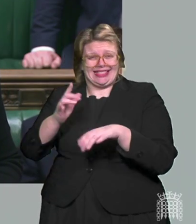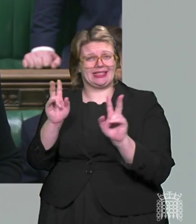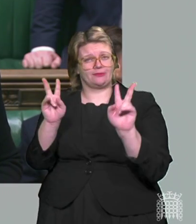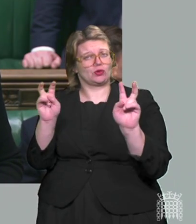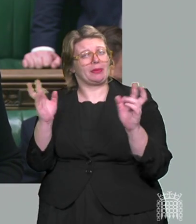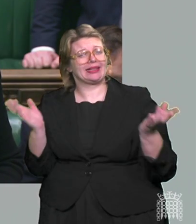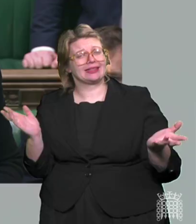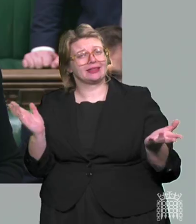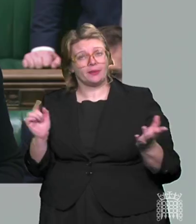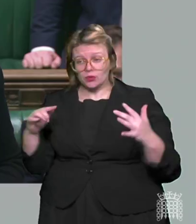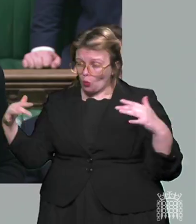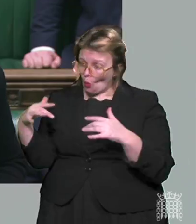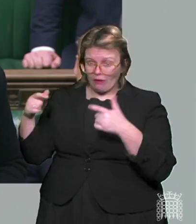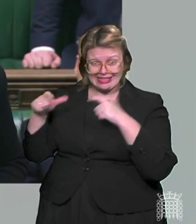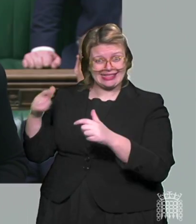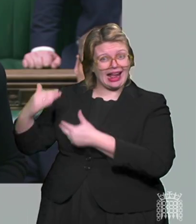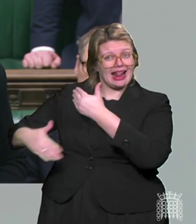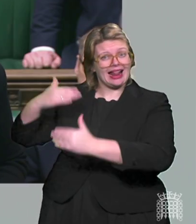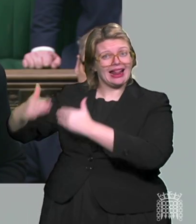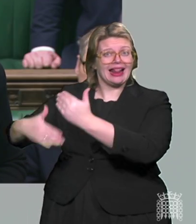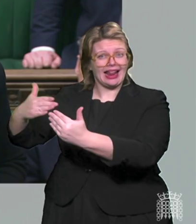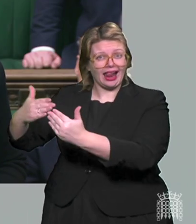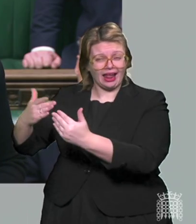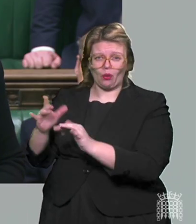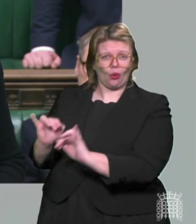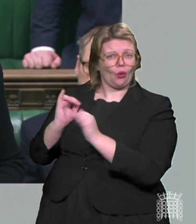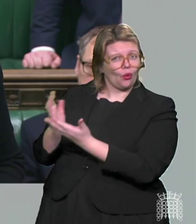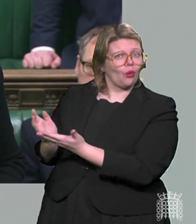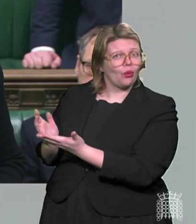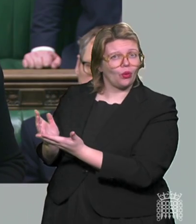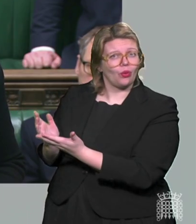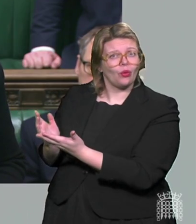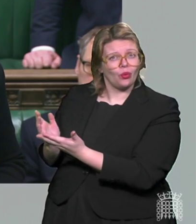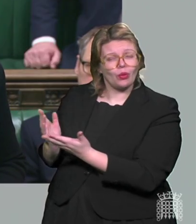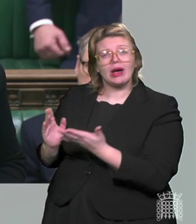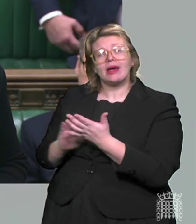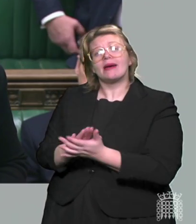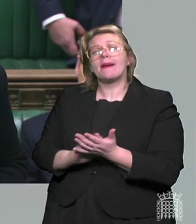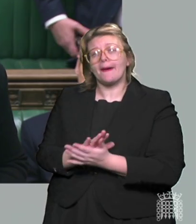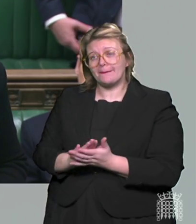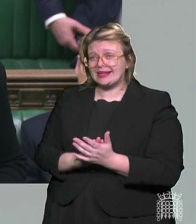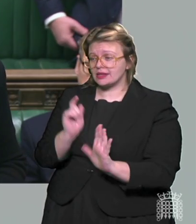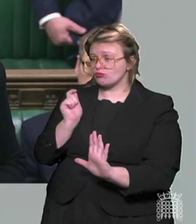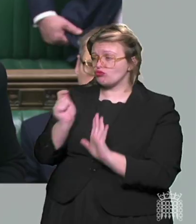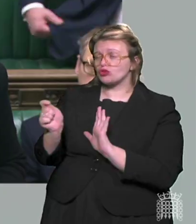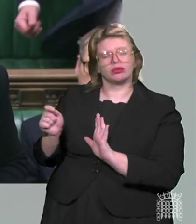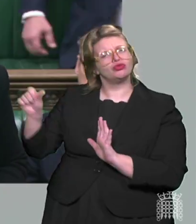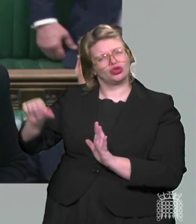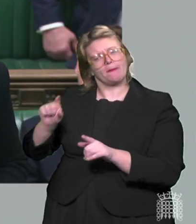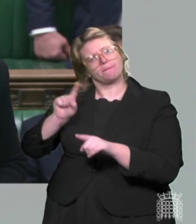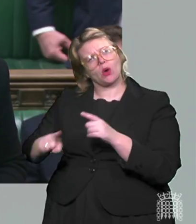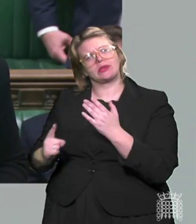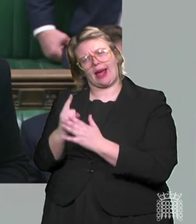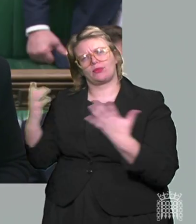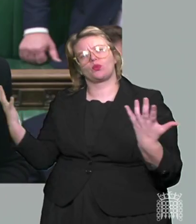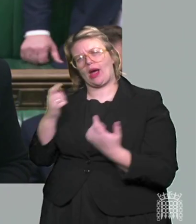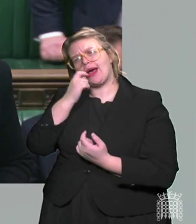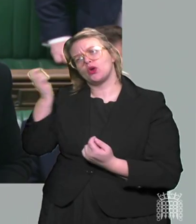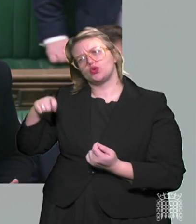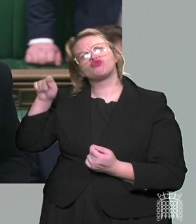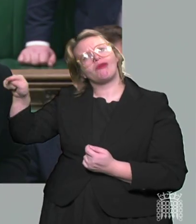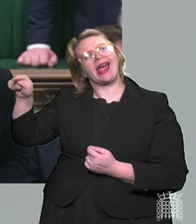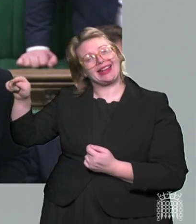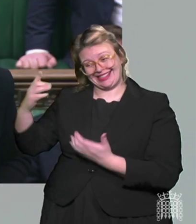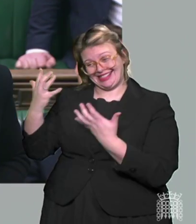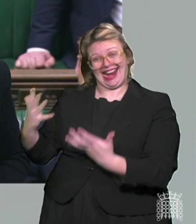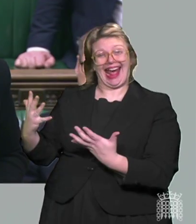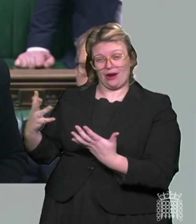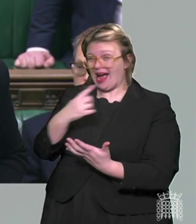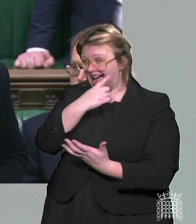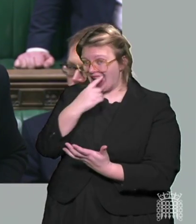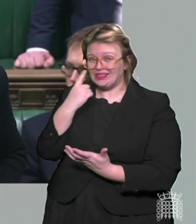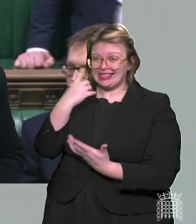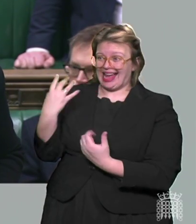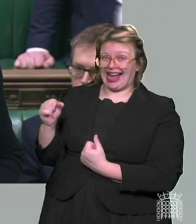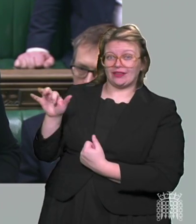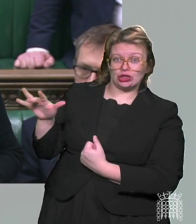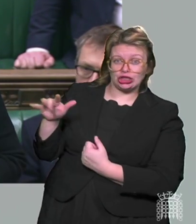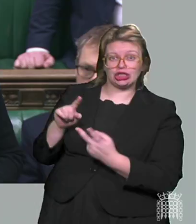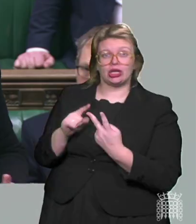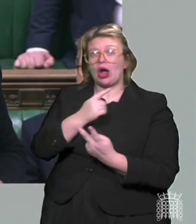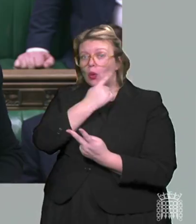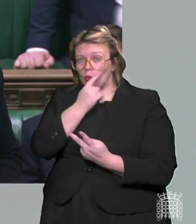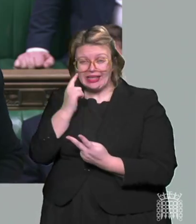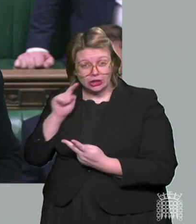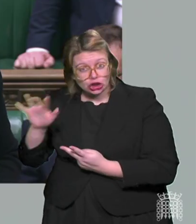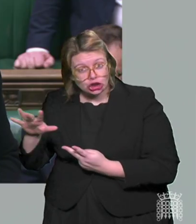This is a live and brutal conflict—we are all agreed on that—and it is right that most of the prosecutions take place in Ukraine, with real-time evidence and with witnesses present.